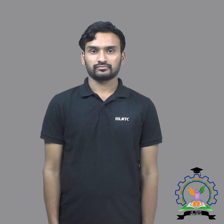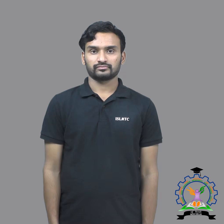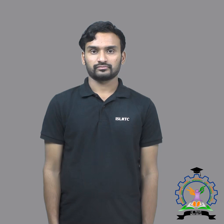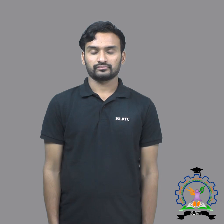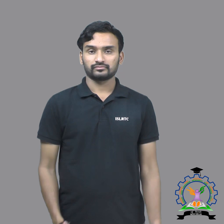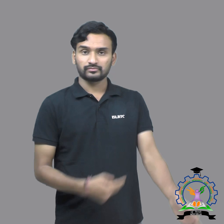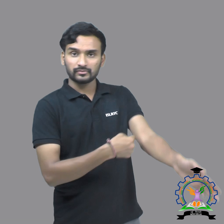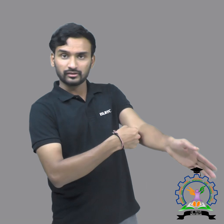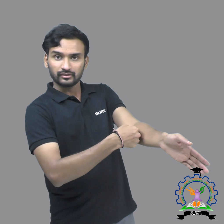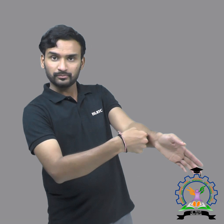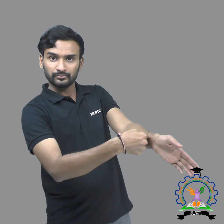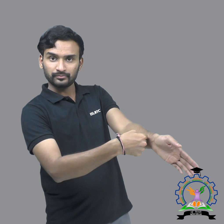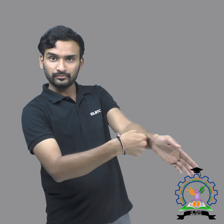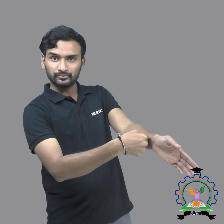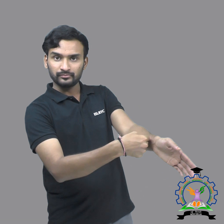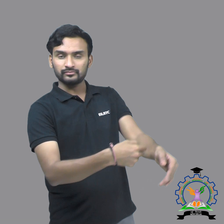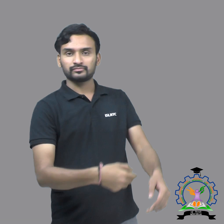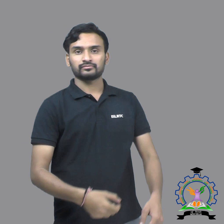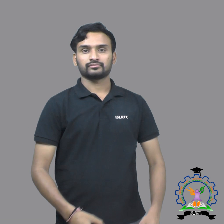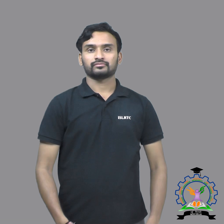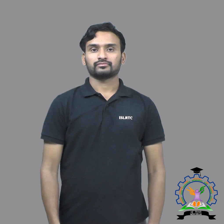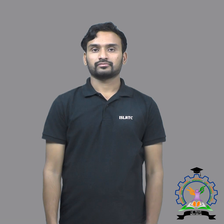Name